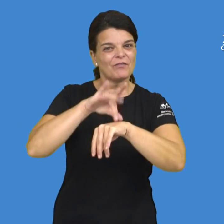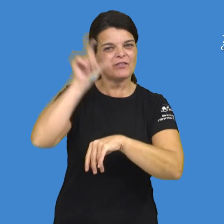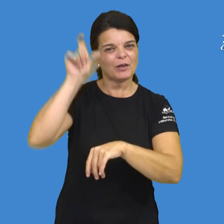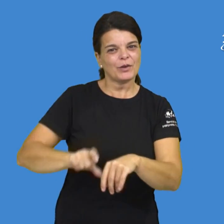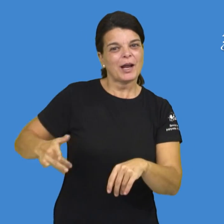persona